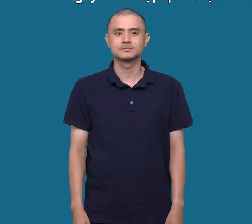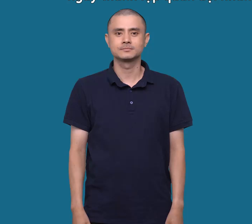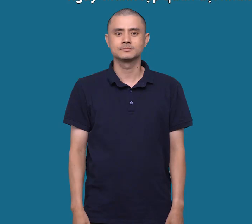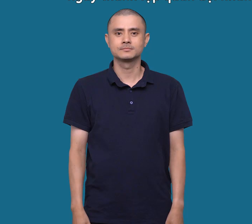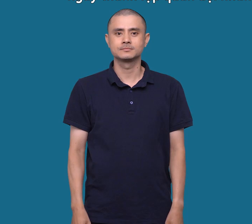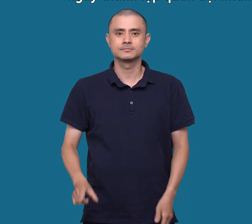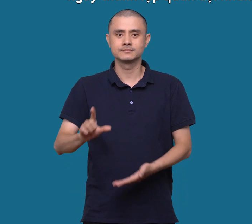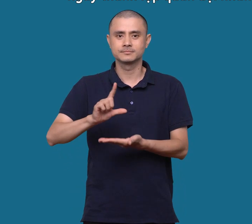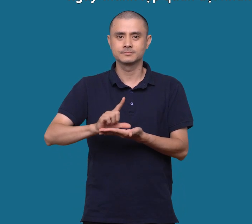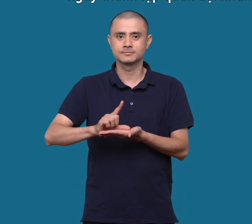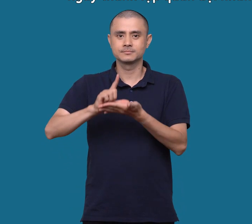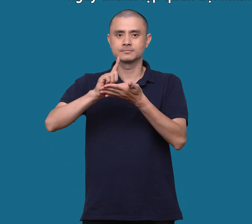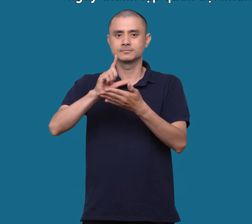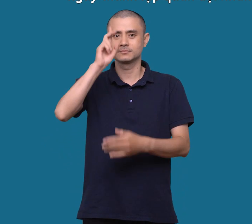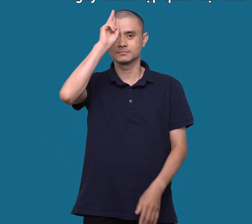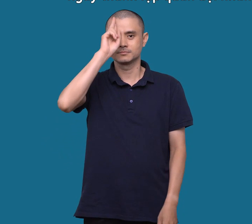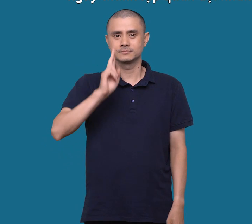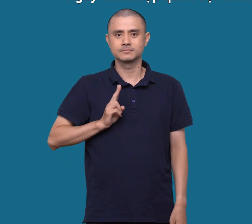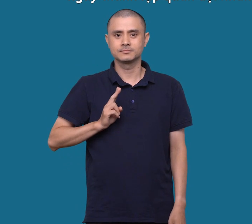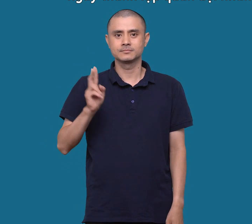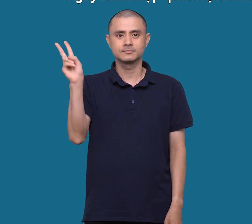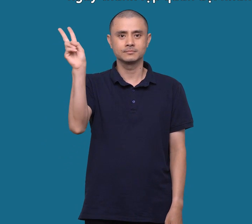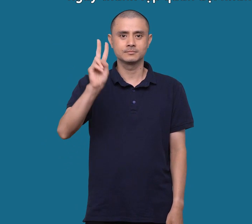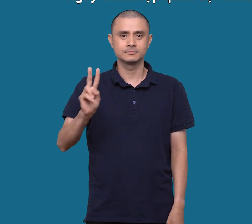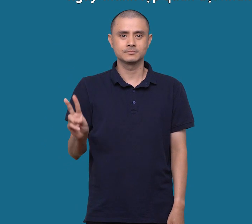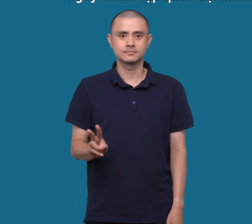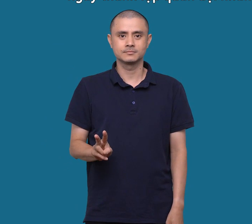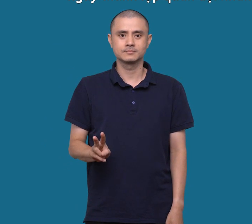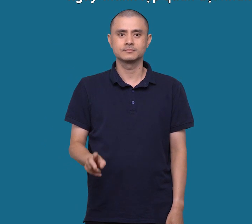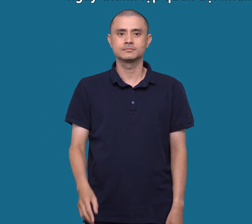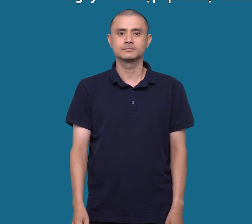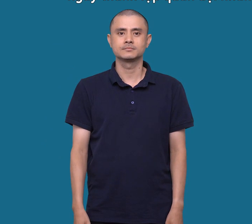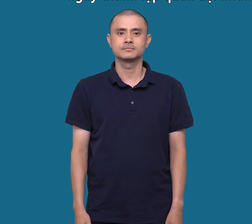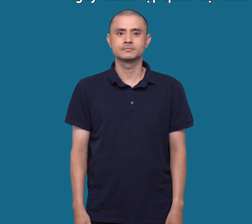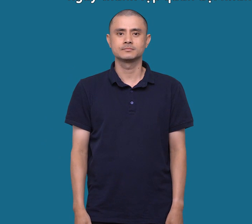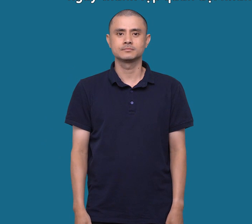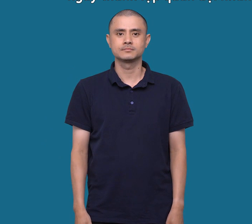ngày thành lập quân đội nhân dân Việt Nam